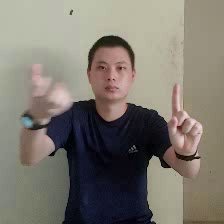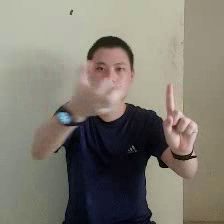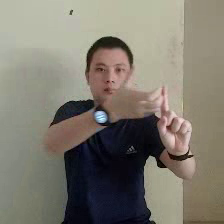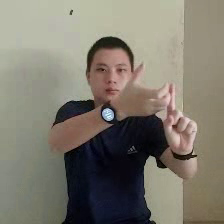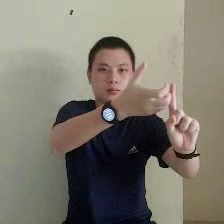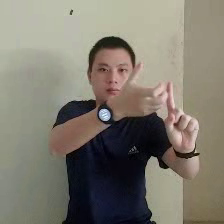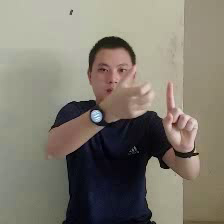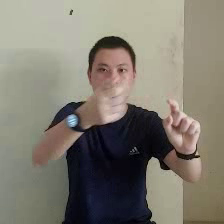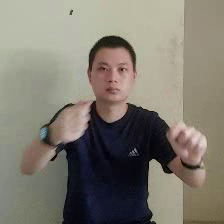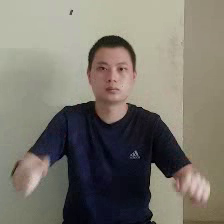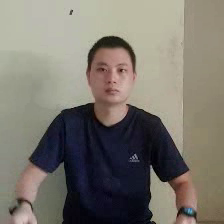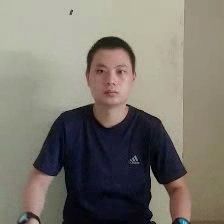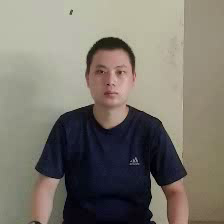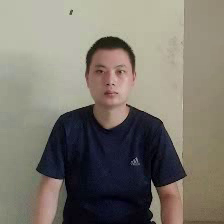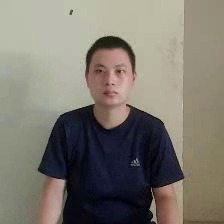Hâm mộ